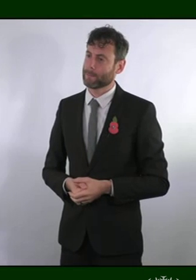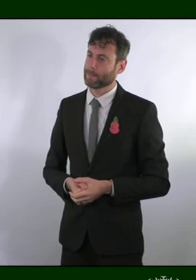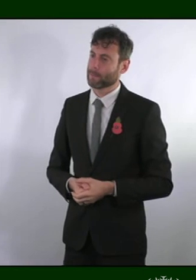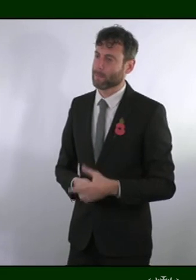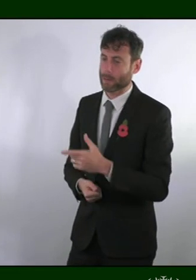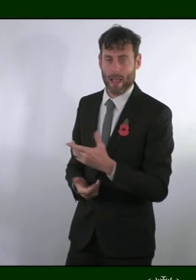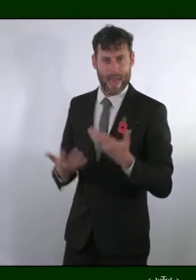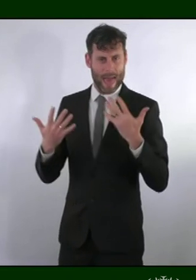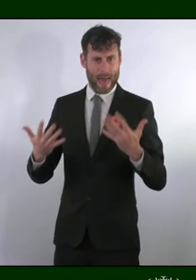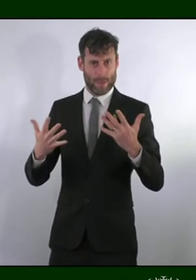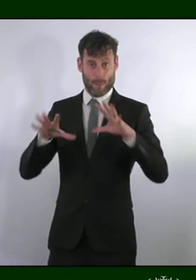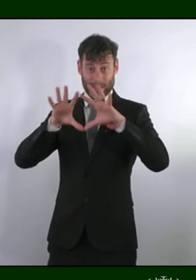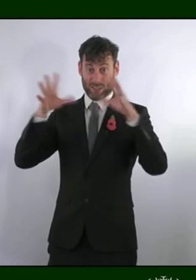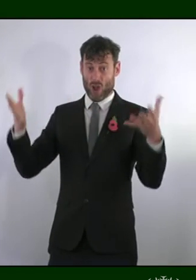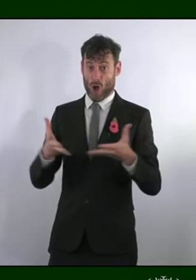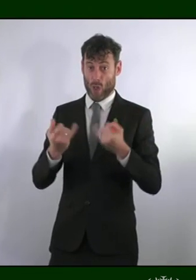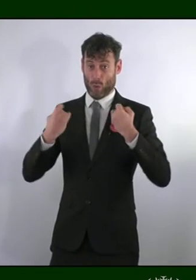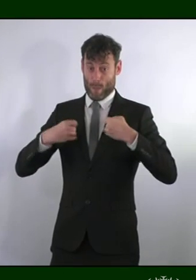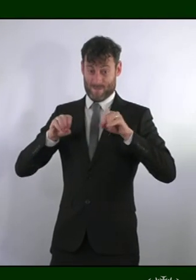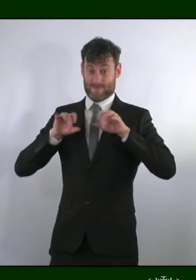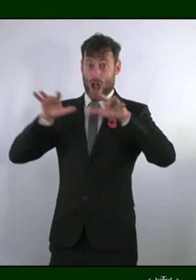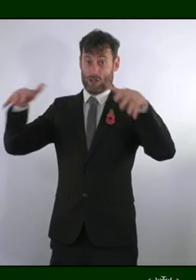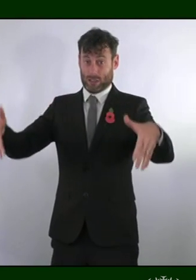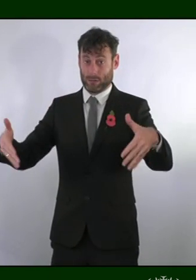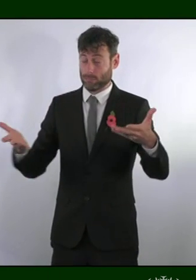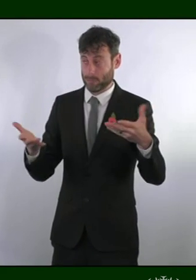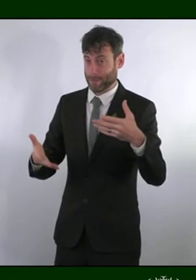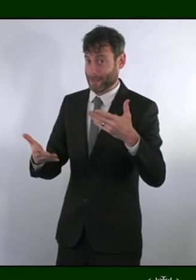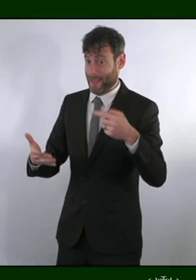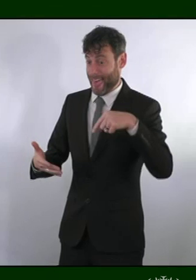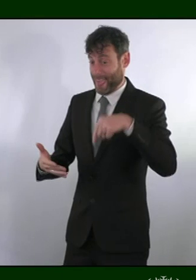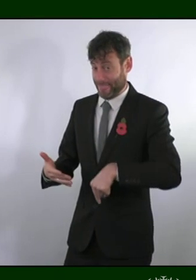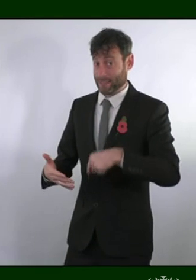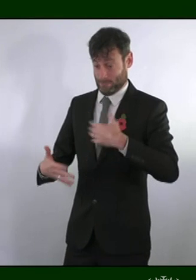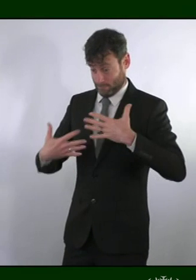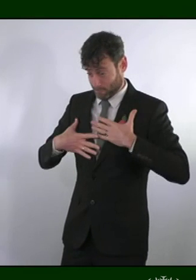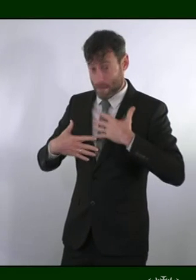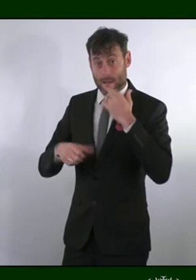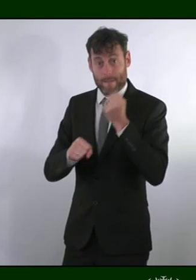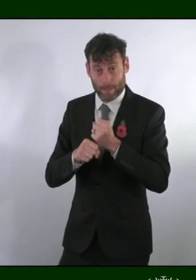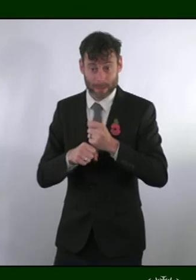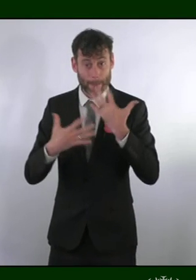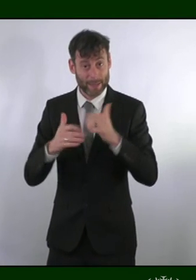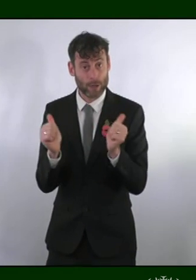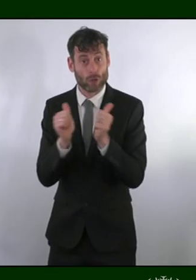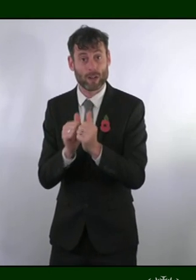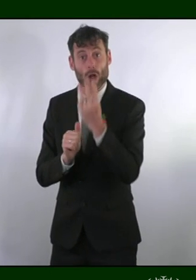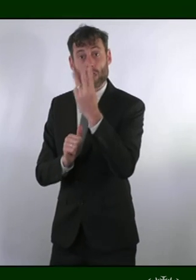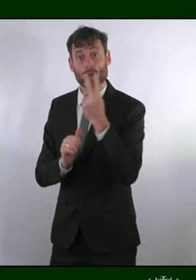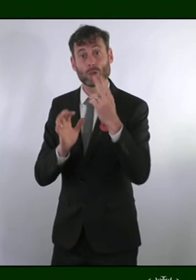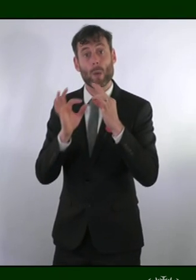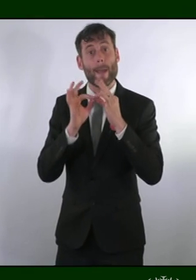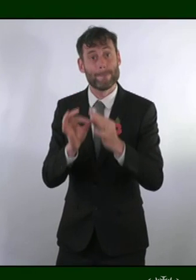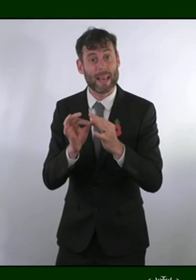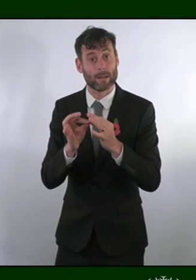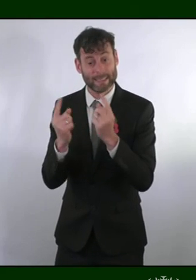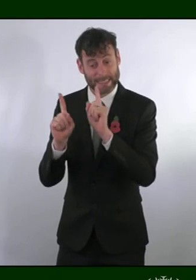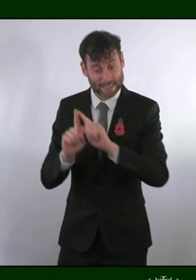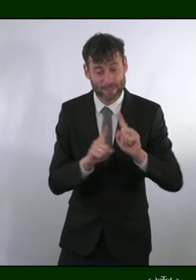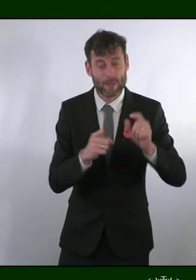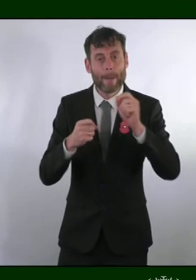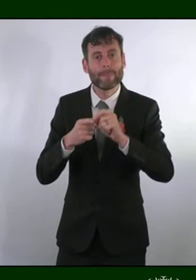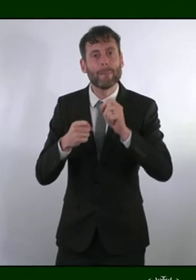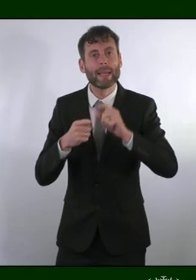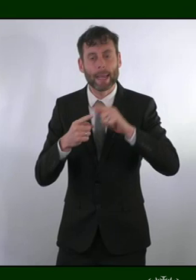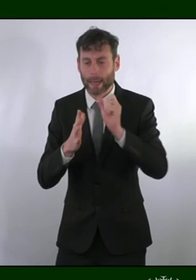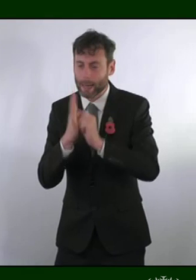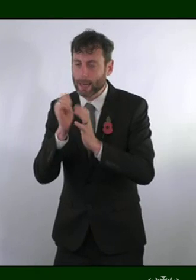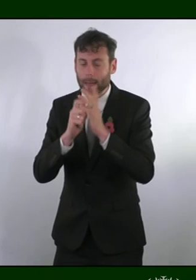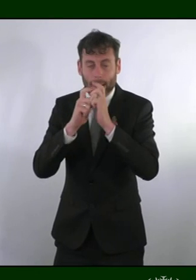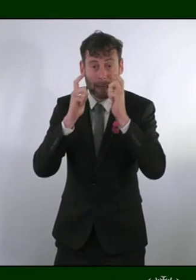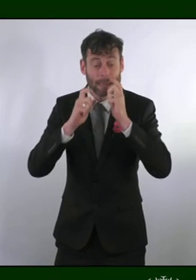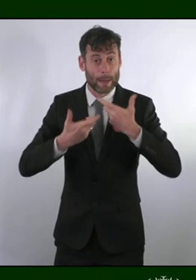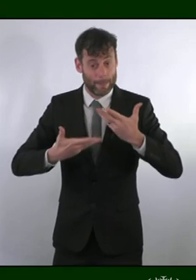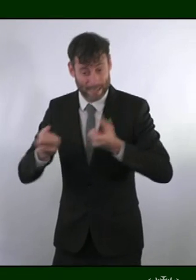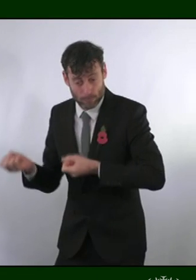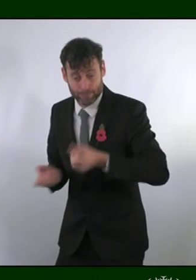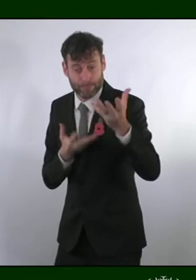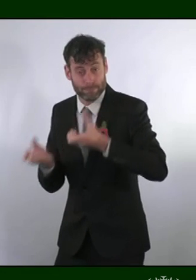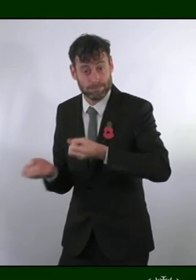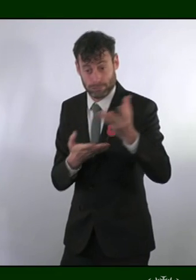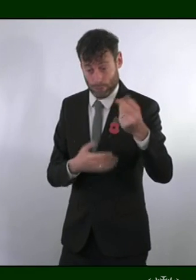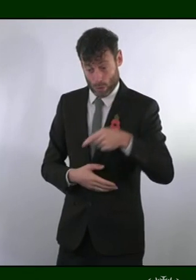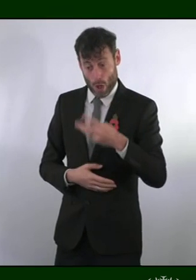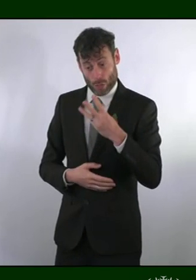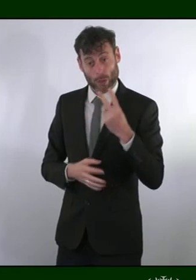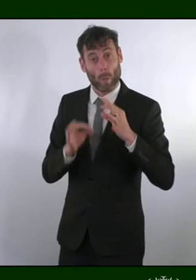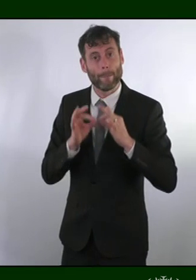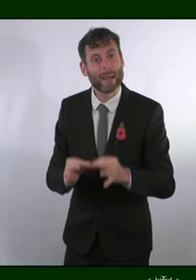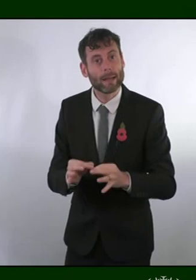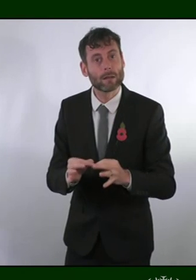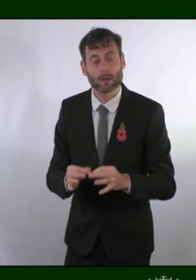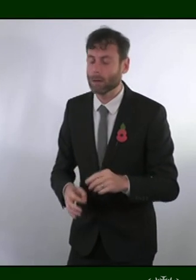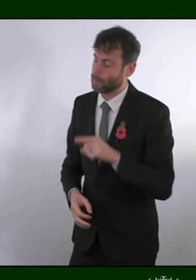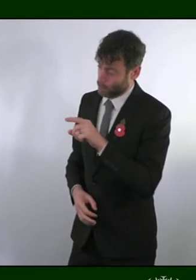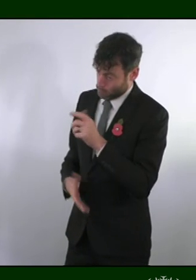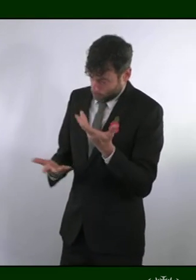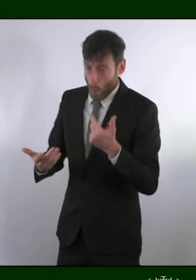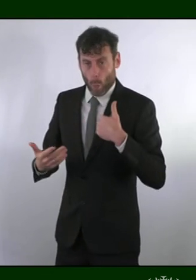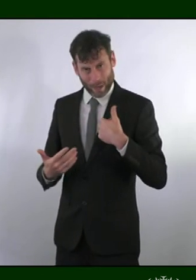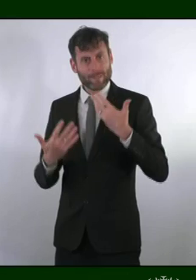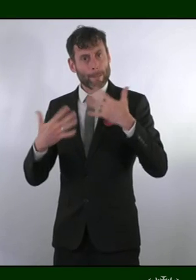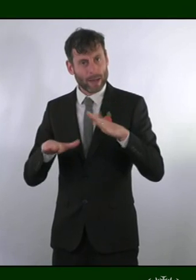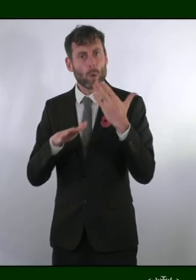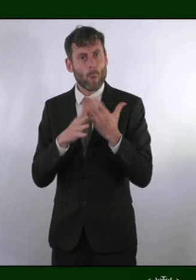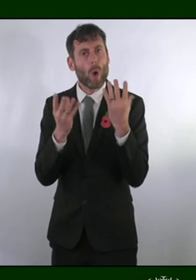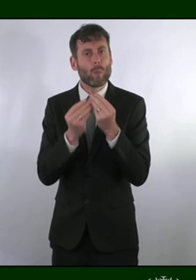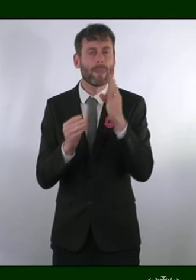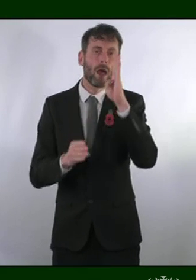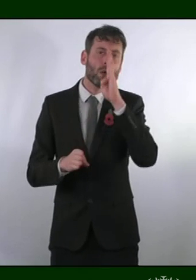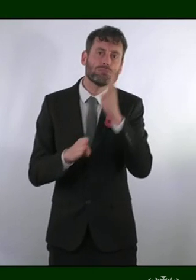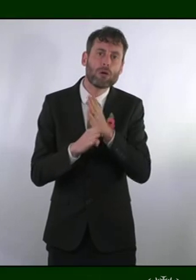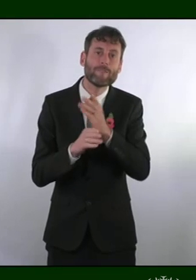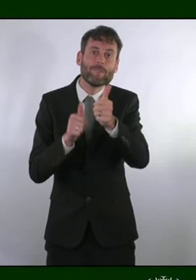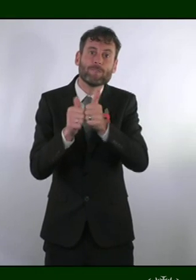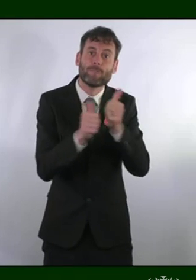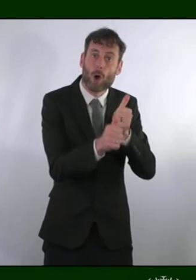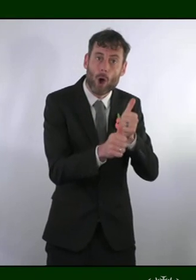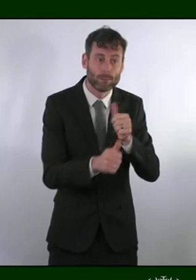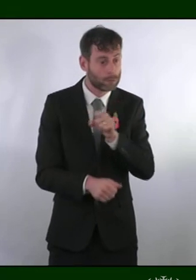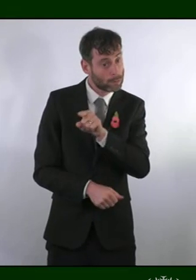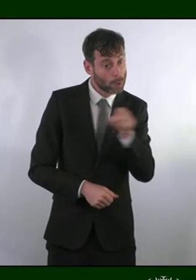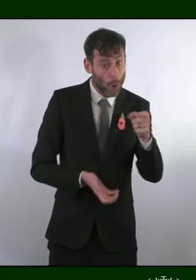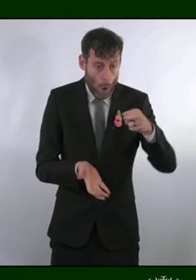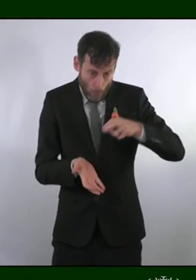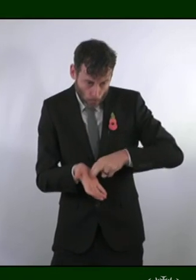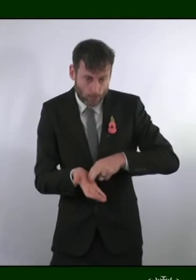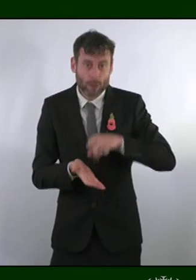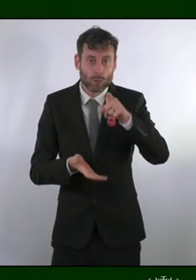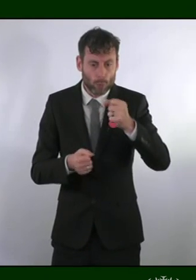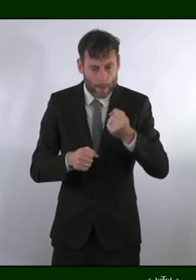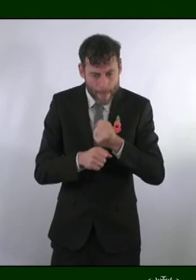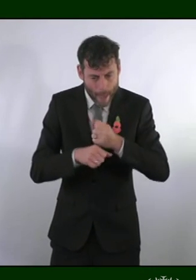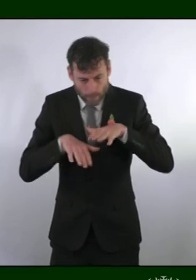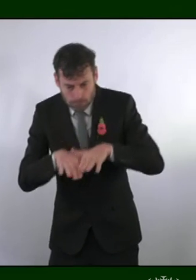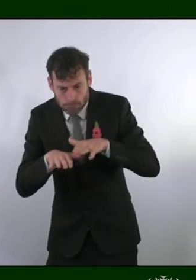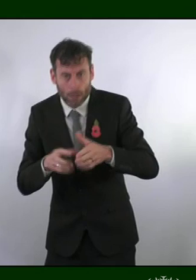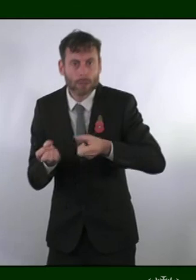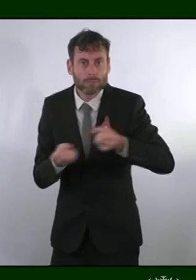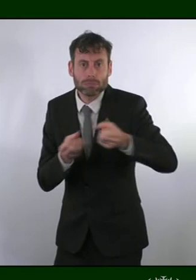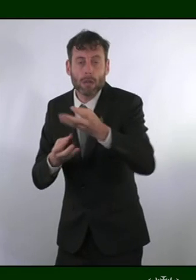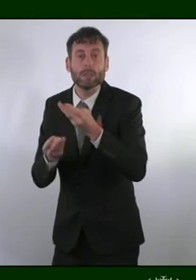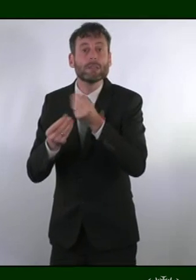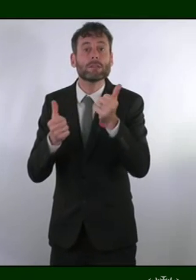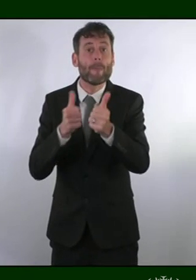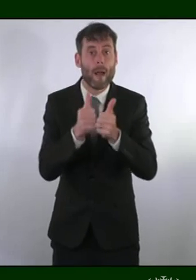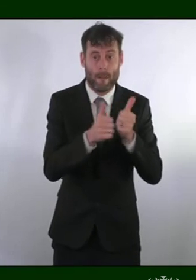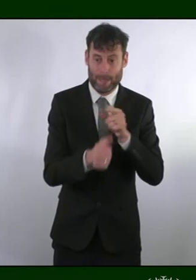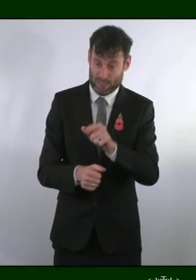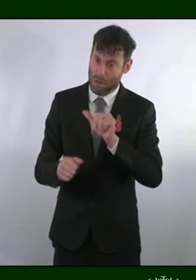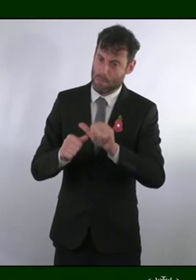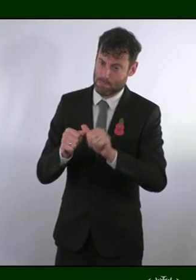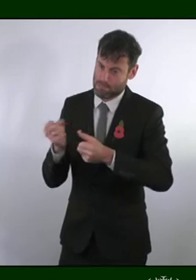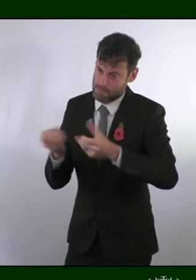We are in the middle of a global pandemic in which this Government have so far secured and delivered 32 billion items of personal protective equipment; and, yes, it is absolutely correct that it has been necessary to work with the private sector and with manufacturers who provide such equipment, some of them more effectively than others, but it is